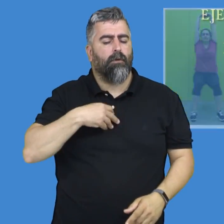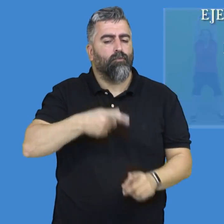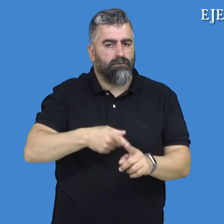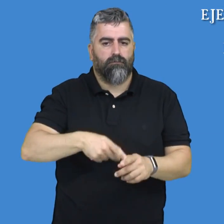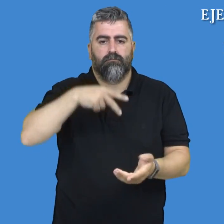usar